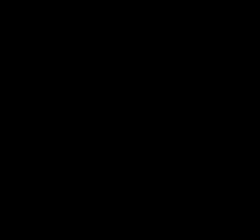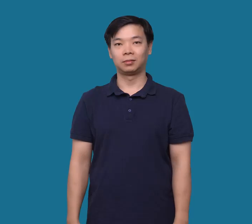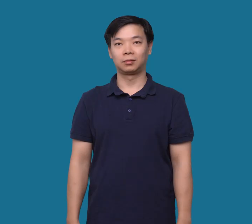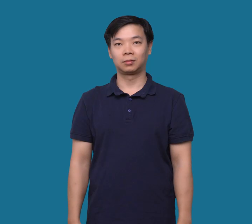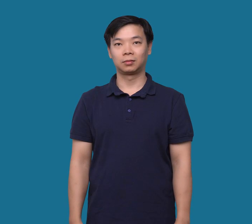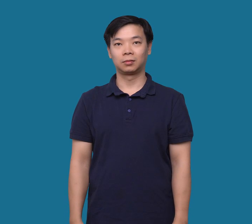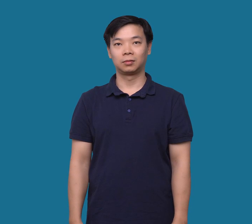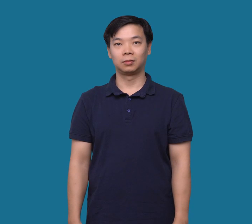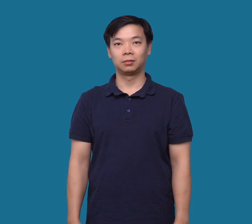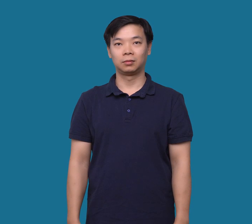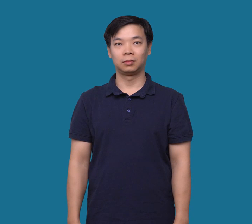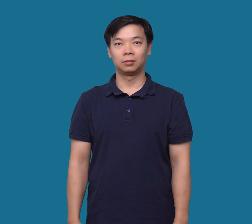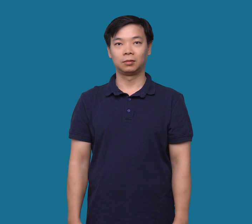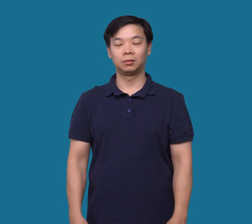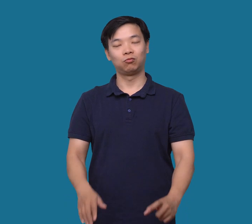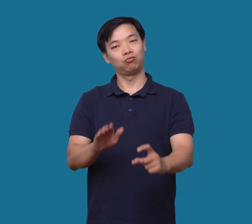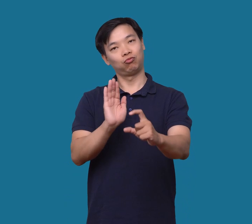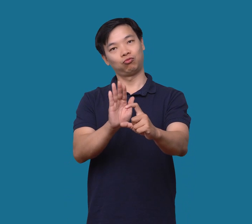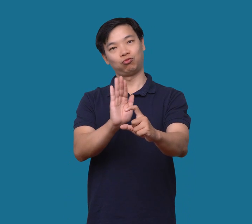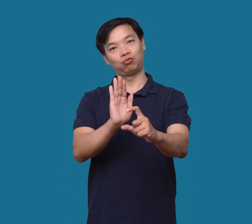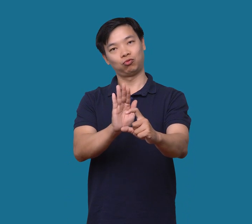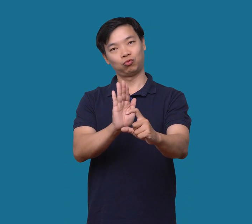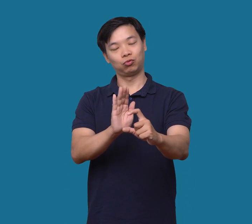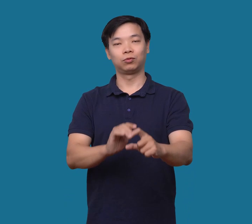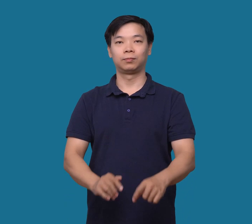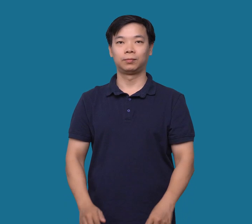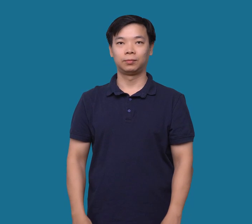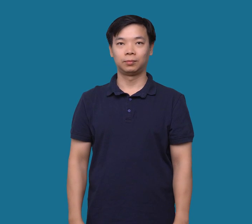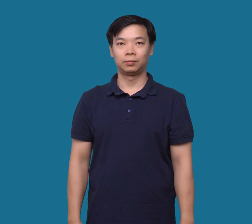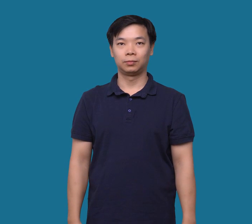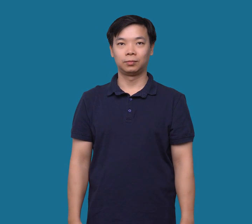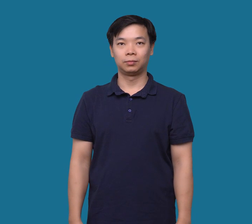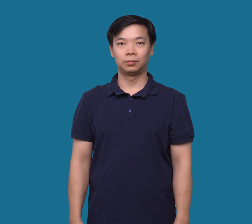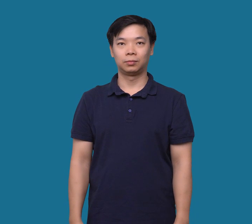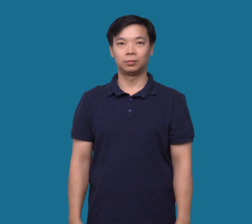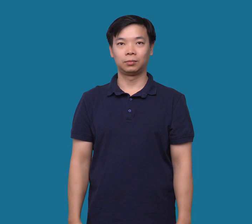vật nuôi